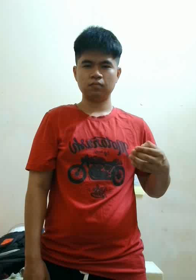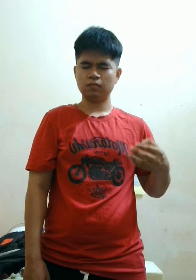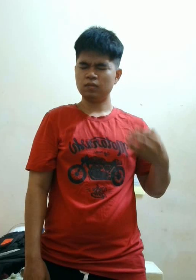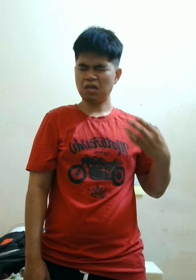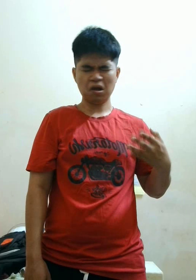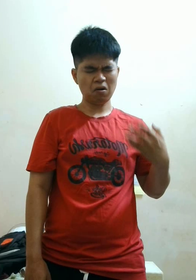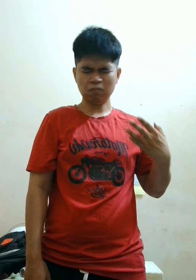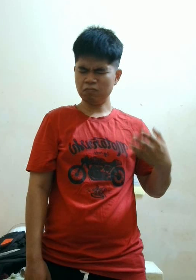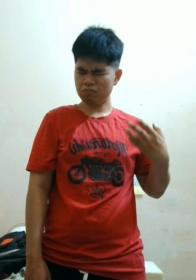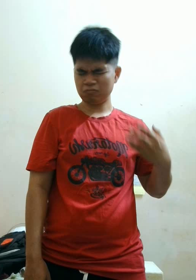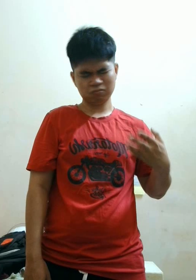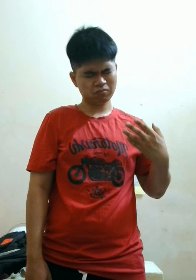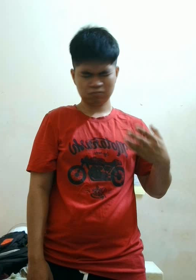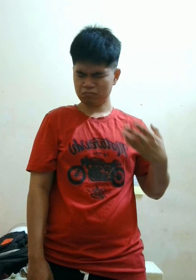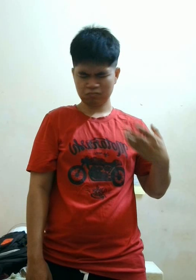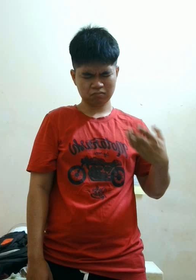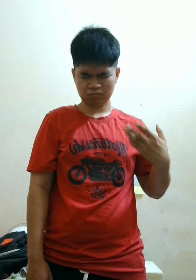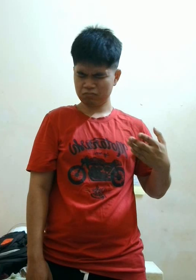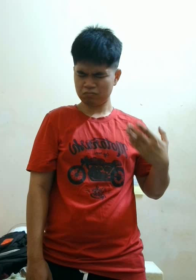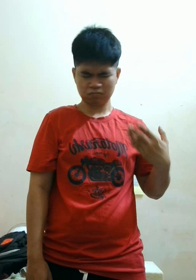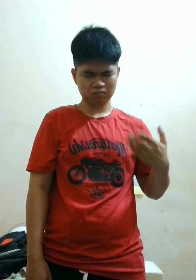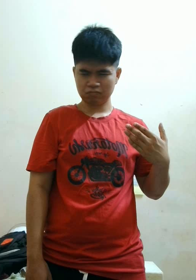nong